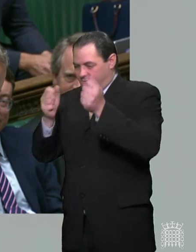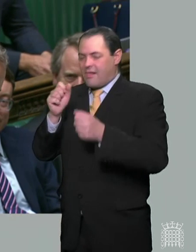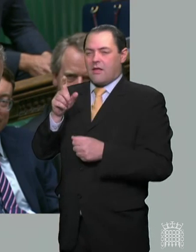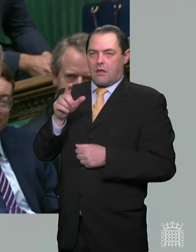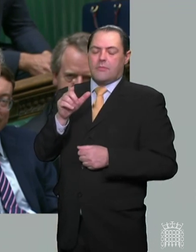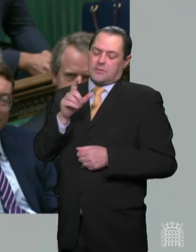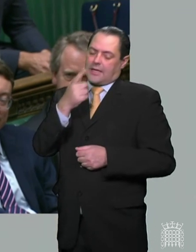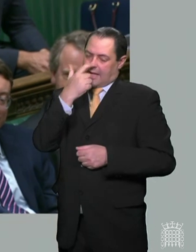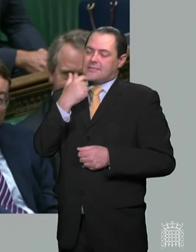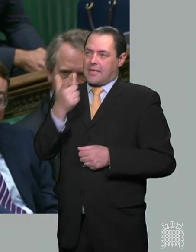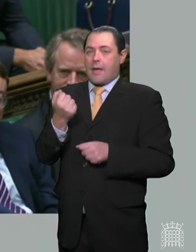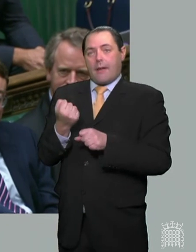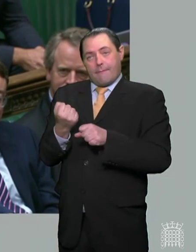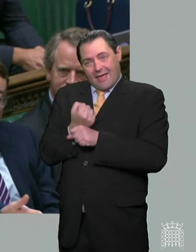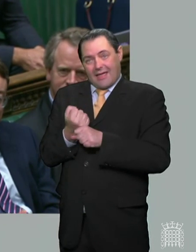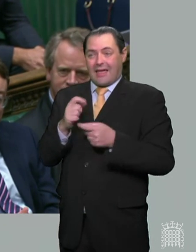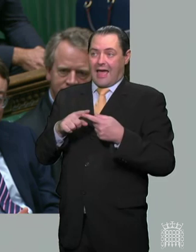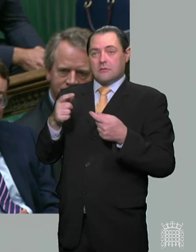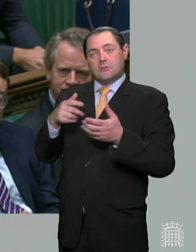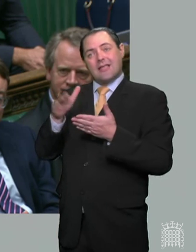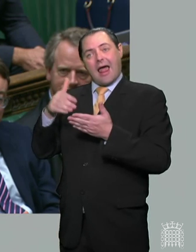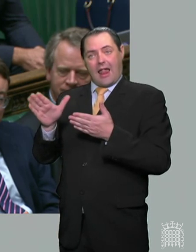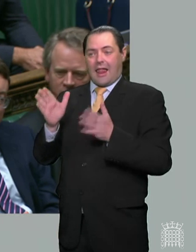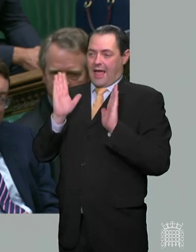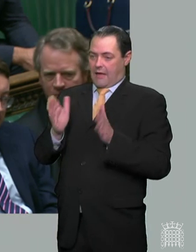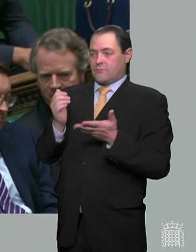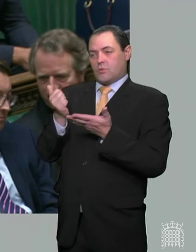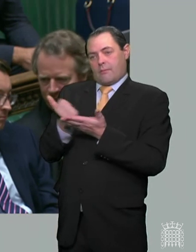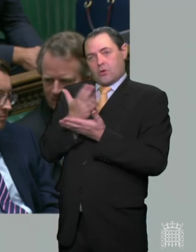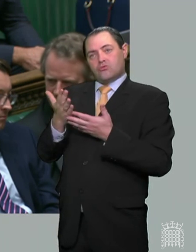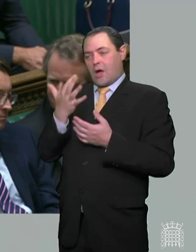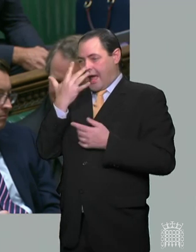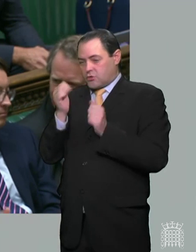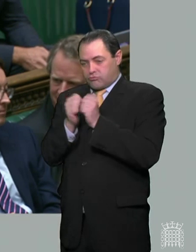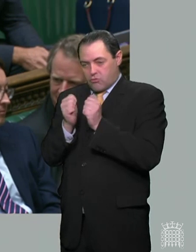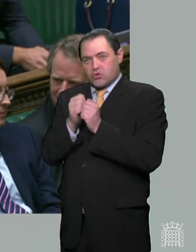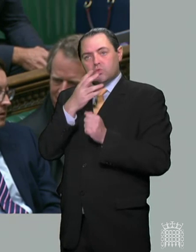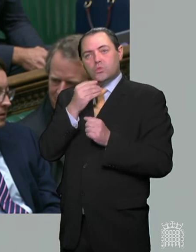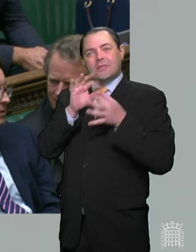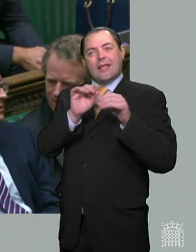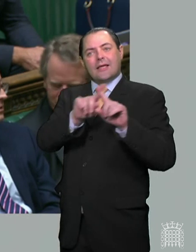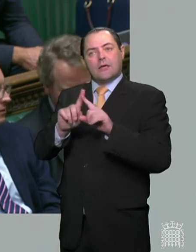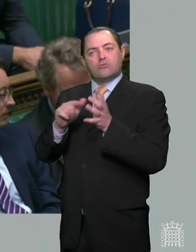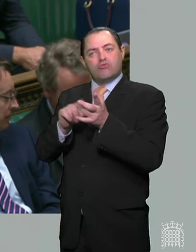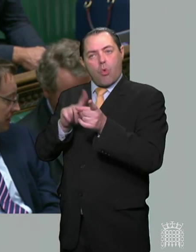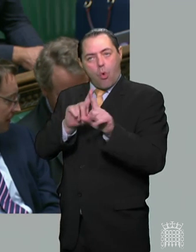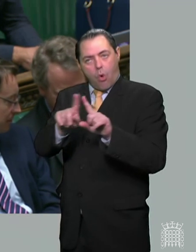I reassure her that manufacturers and distributers must provide information on the age-appropriate use of toys.